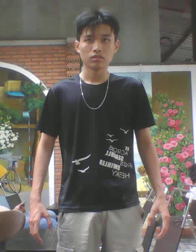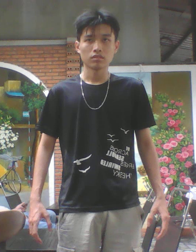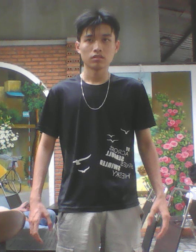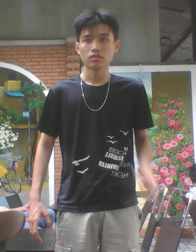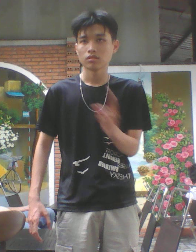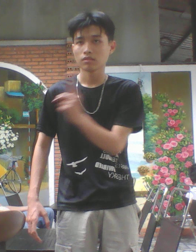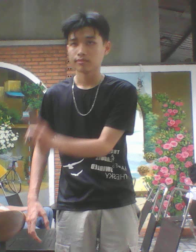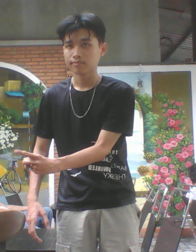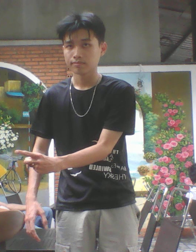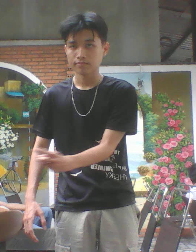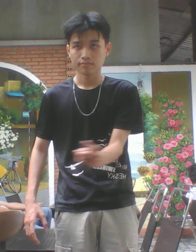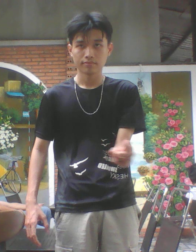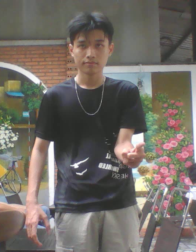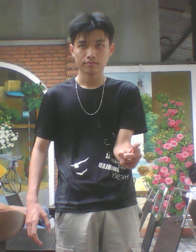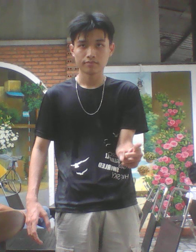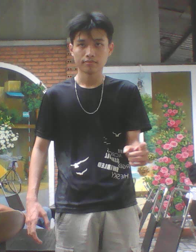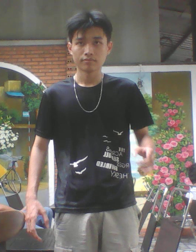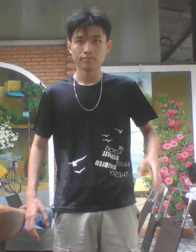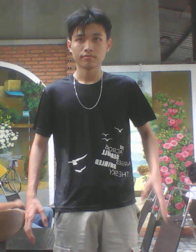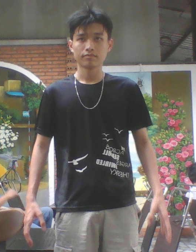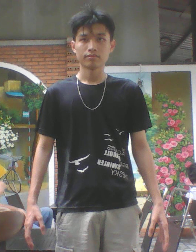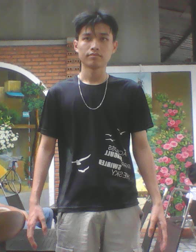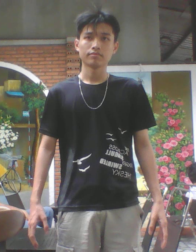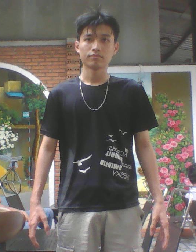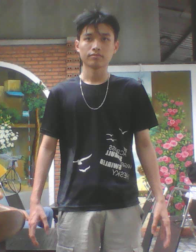cac ban